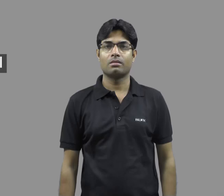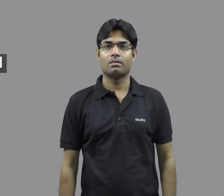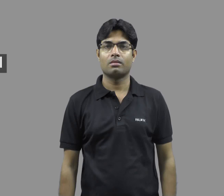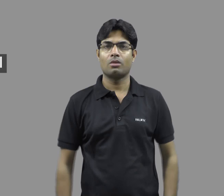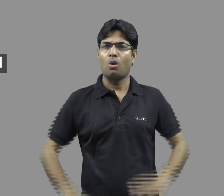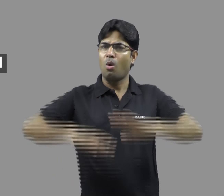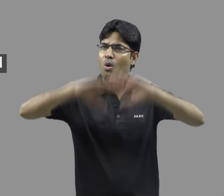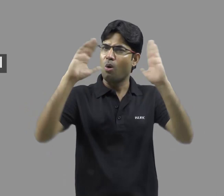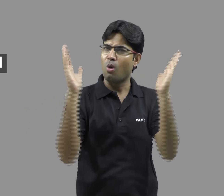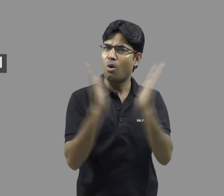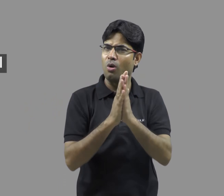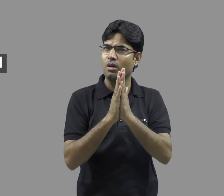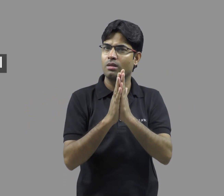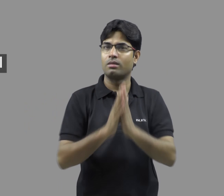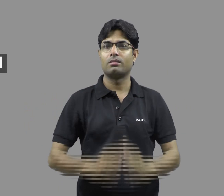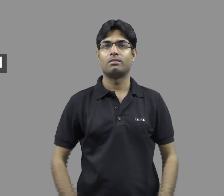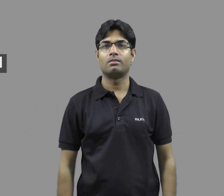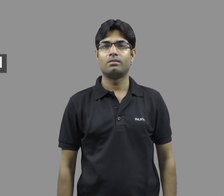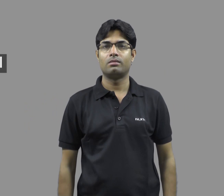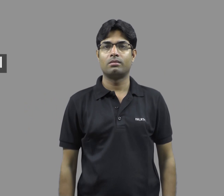Total Aggregate Complete